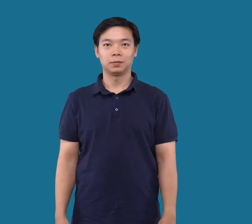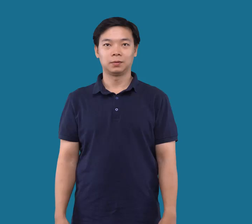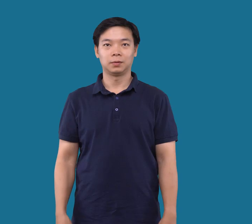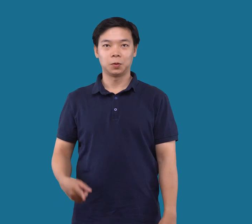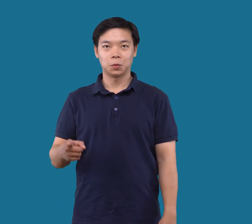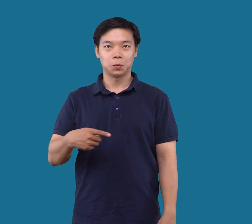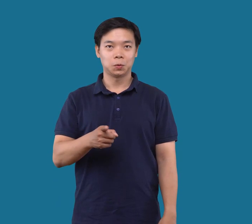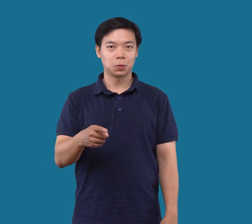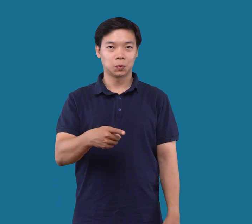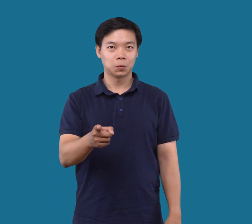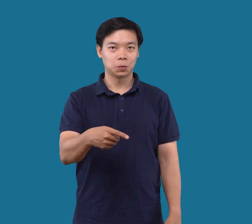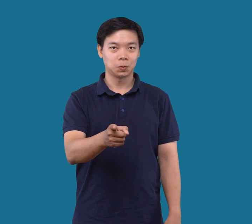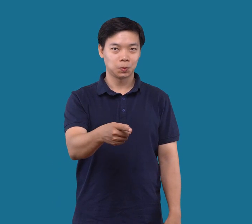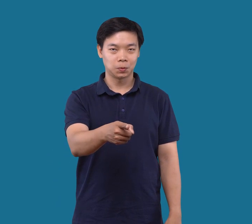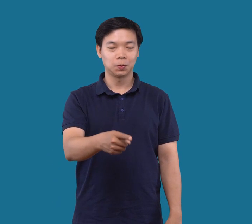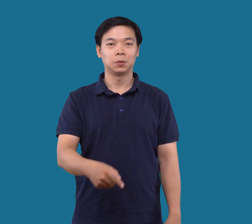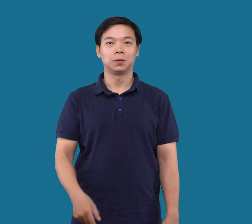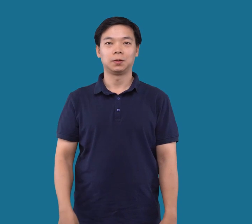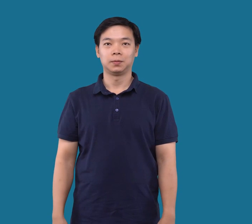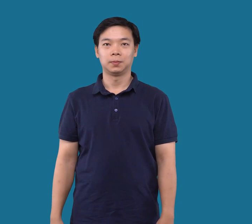con lươn